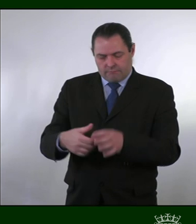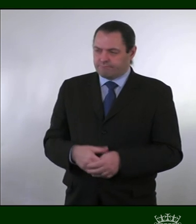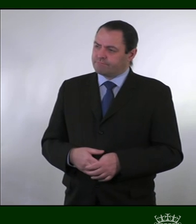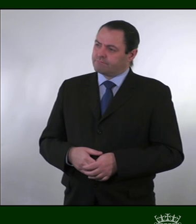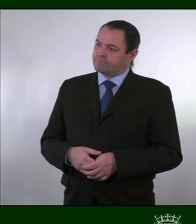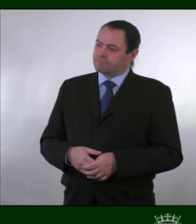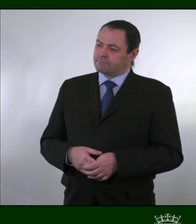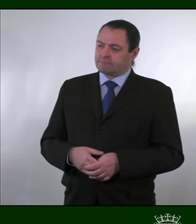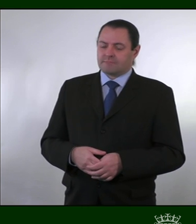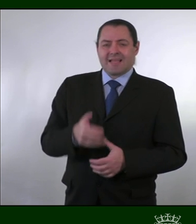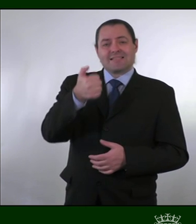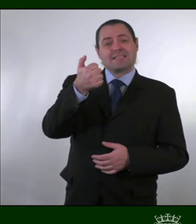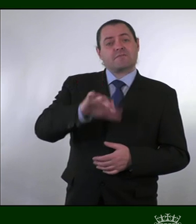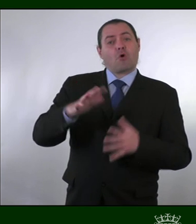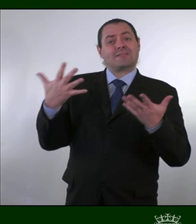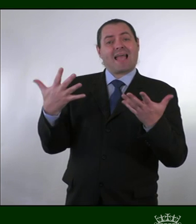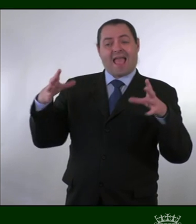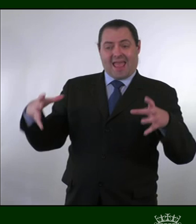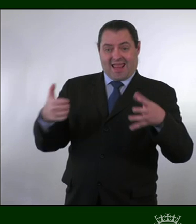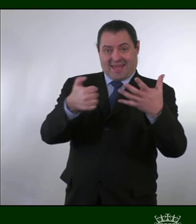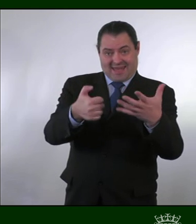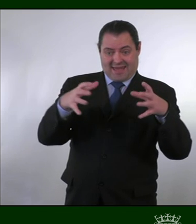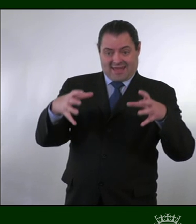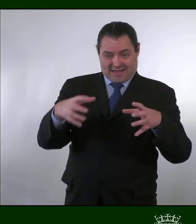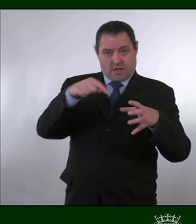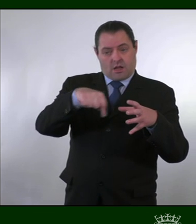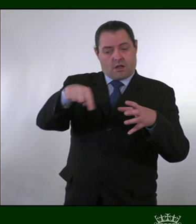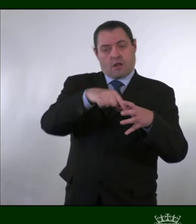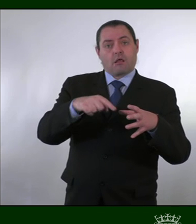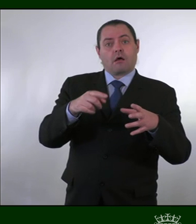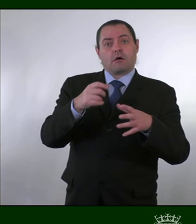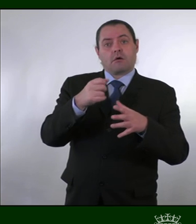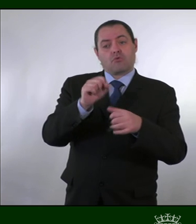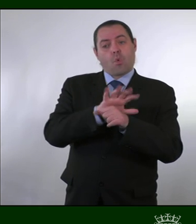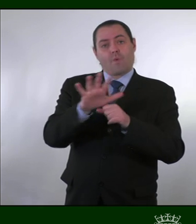Six out of 10 people who have died from covid-19 are disabled.